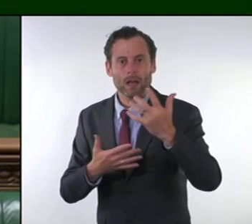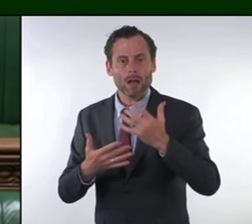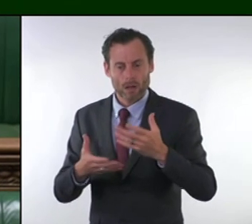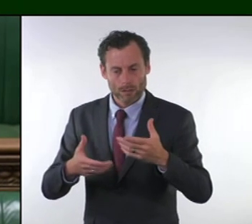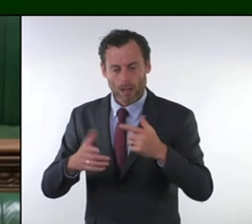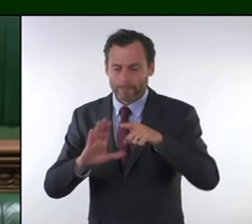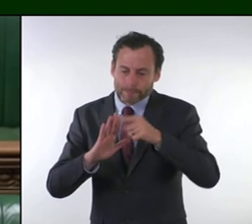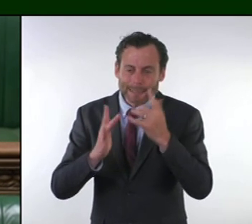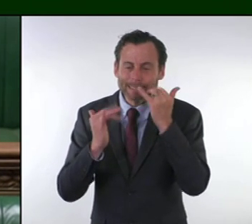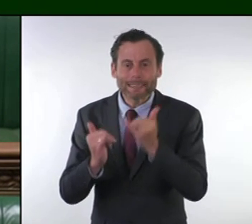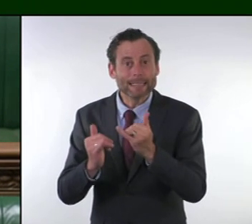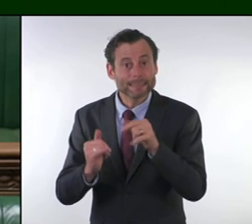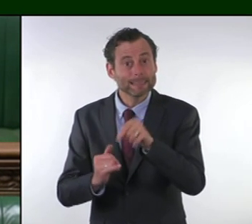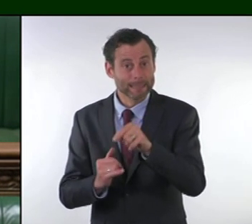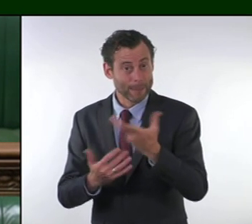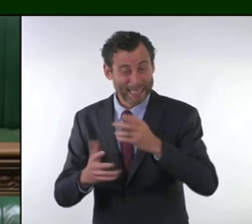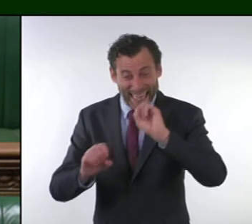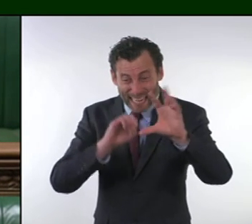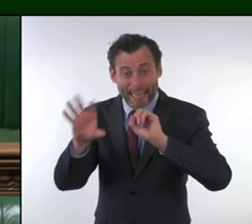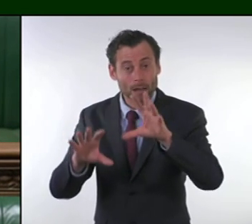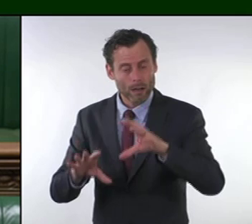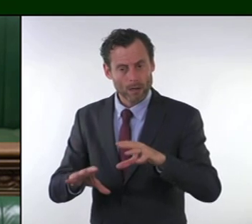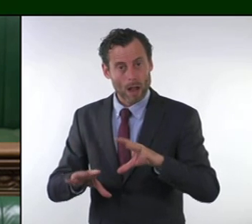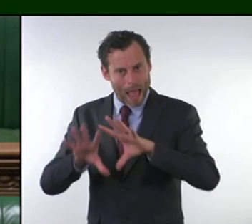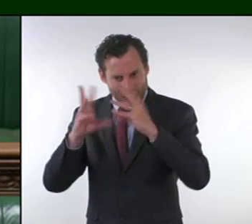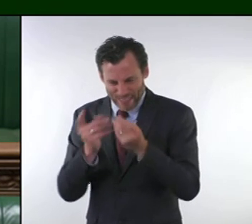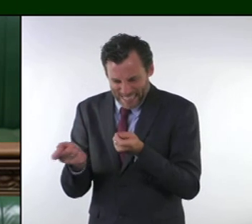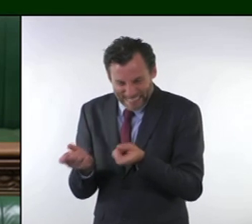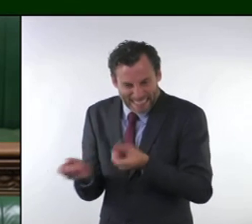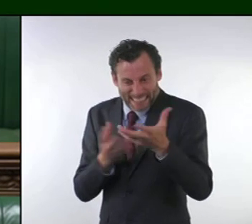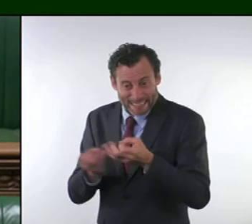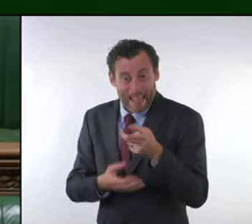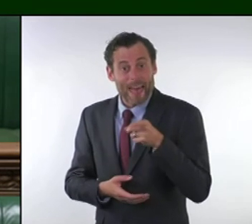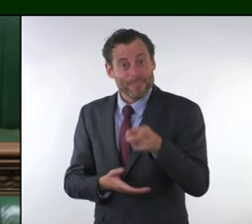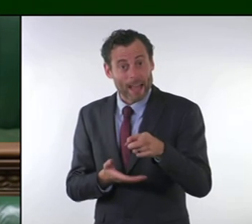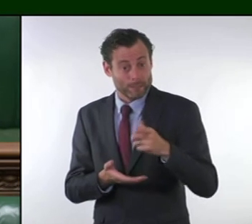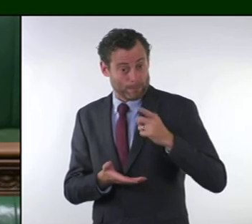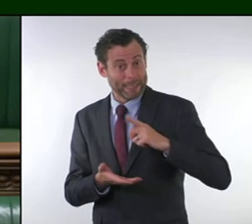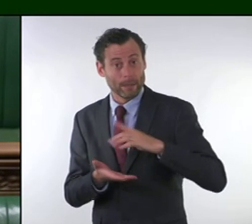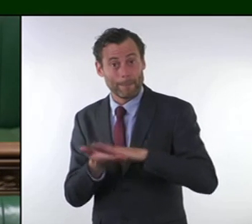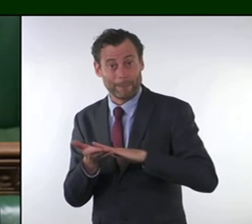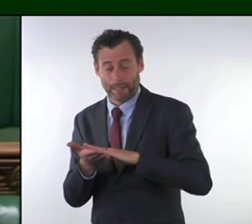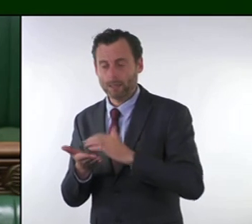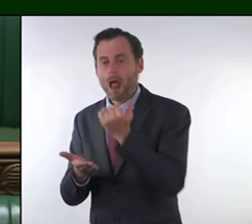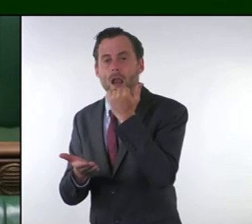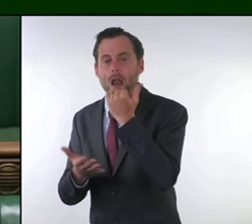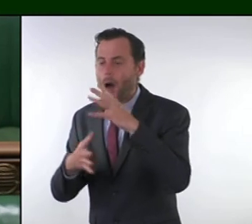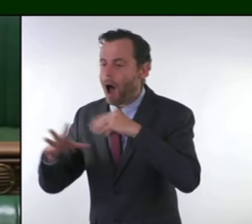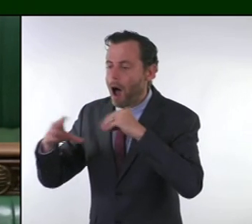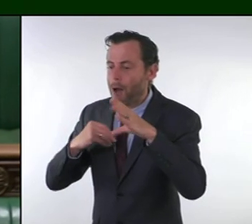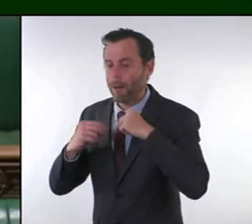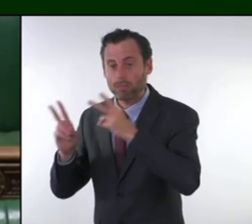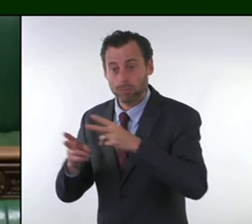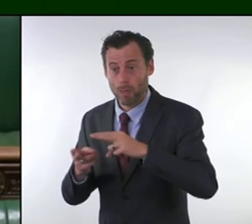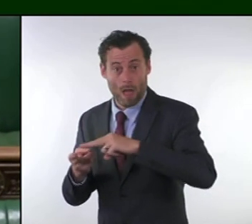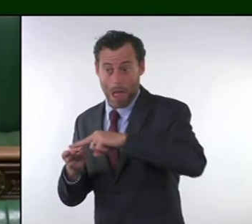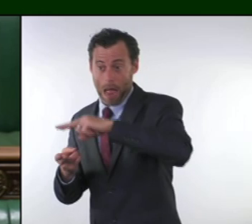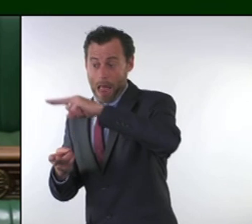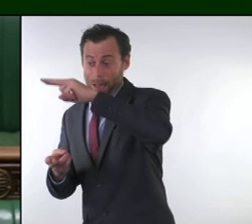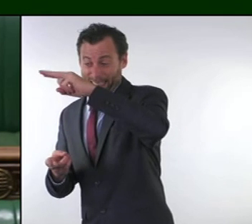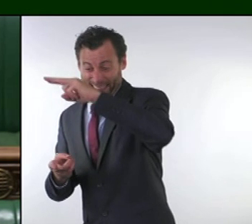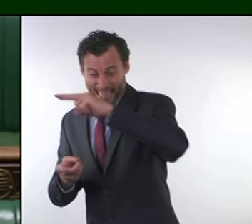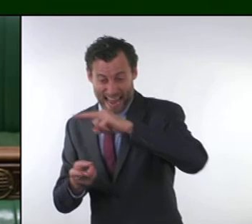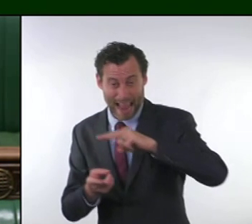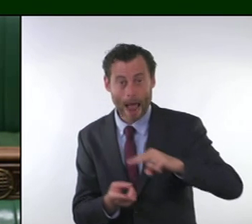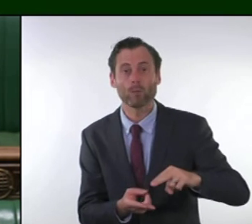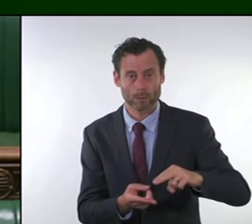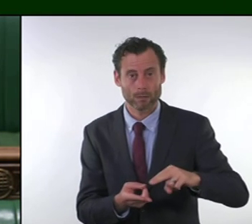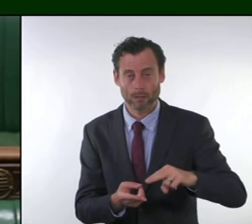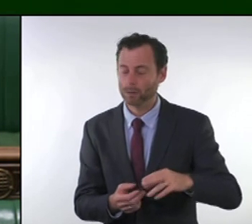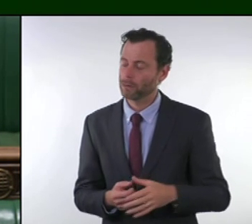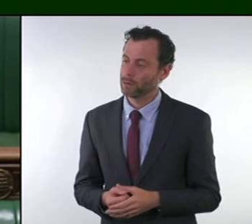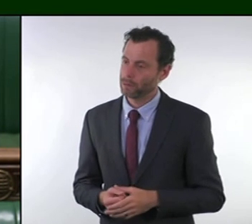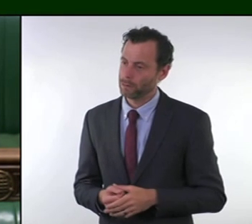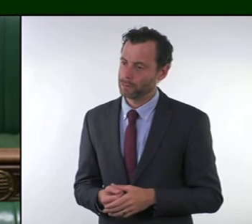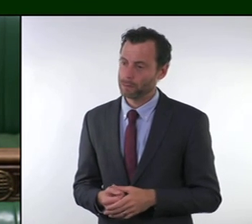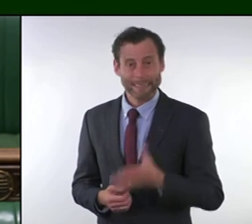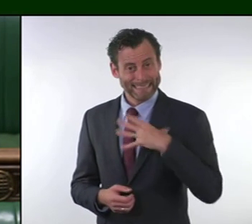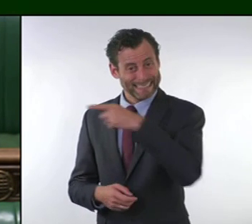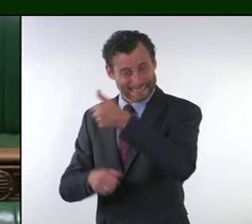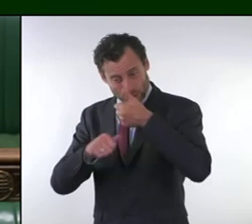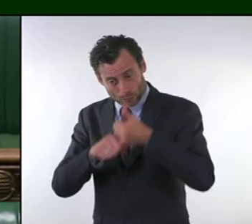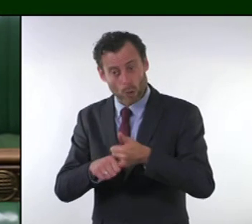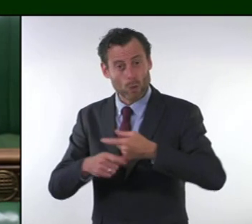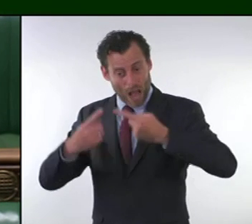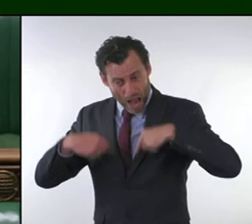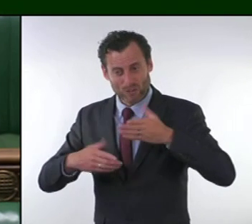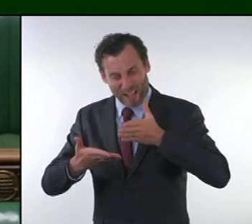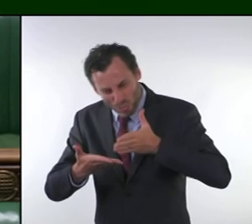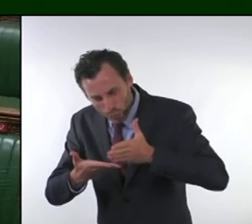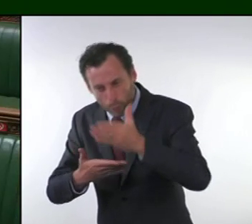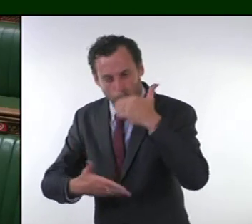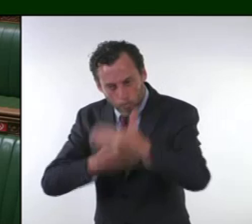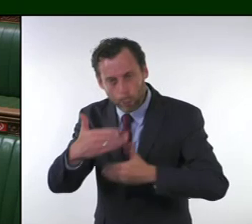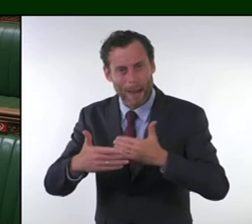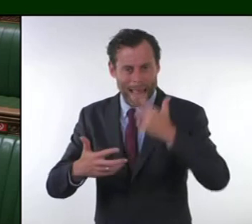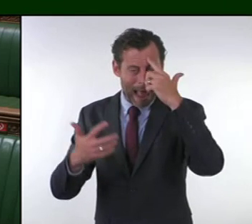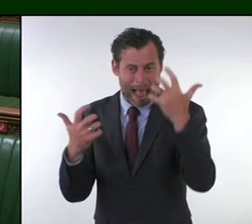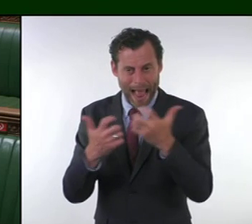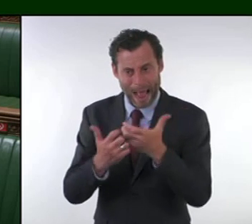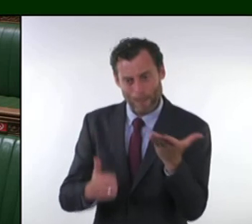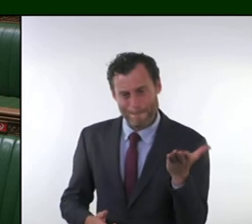That has helped them to get the incidence of the disease down to record lows, and it has enabled us to get on with our work, as the Government, in getting this country through this epidemic—getting this country back on its feet.